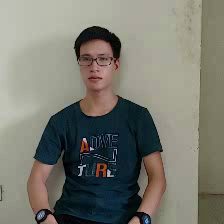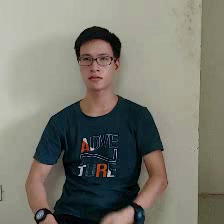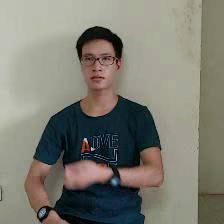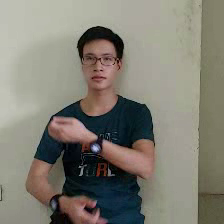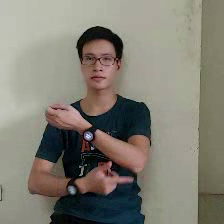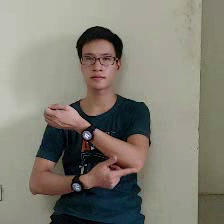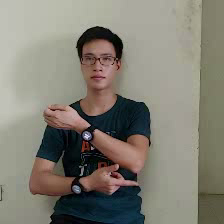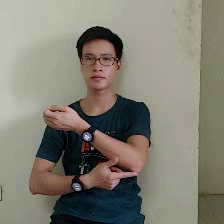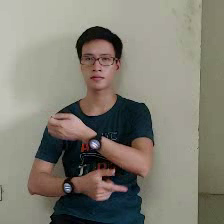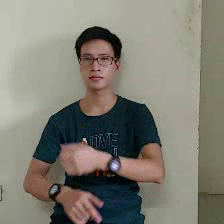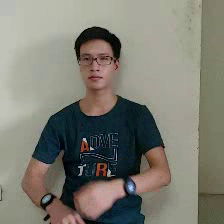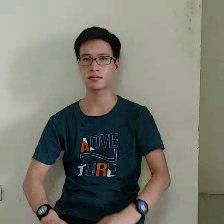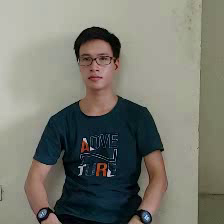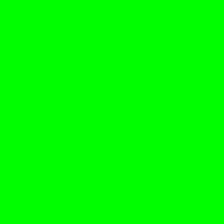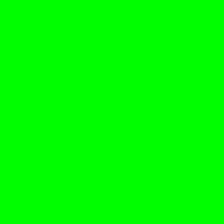Cám dỗ